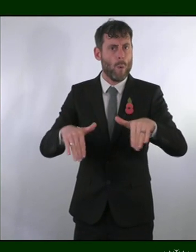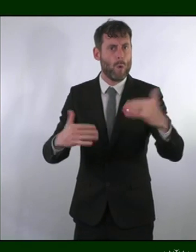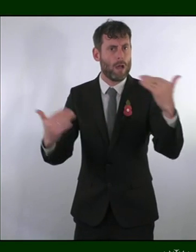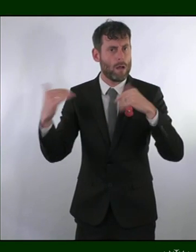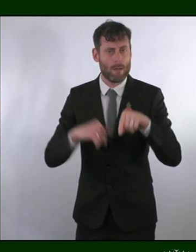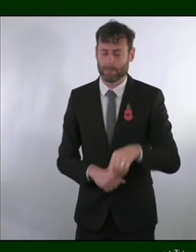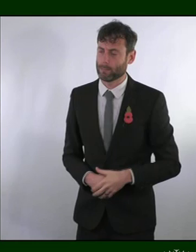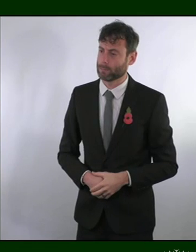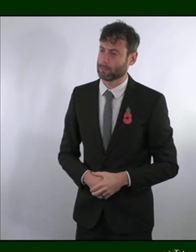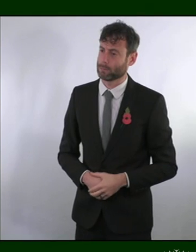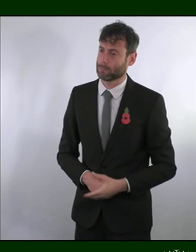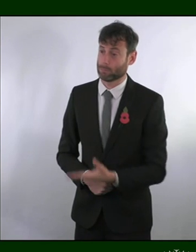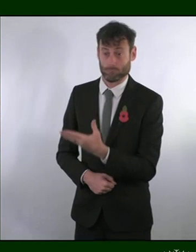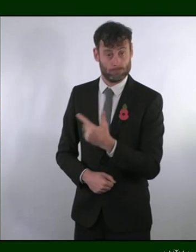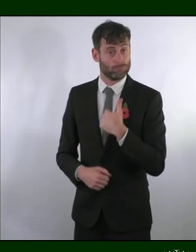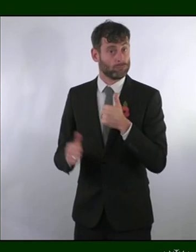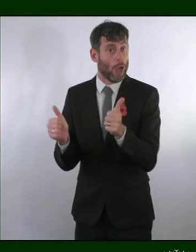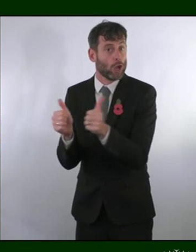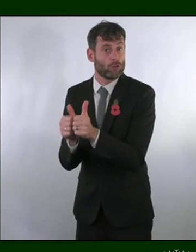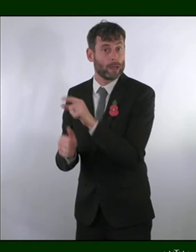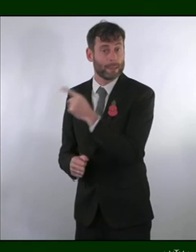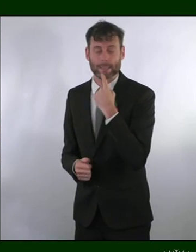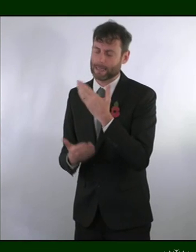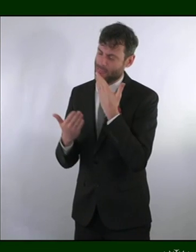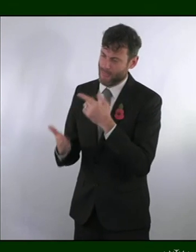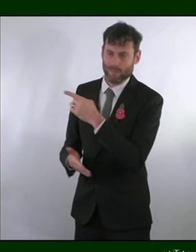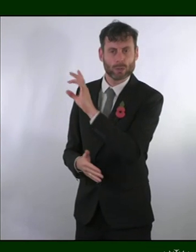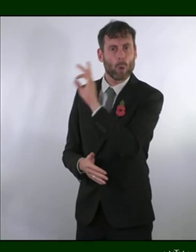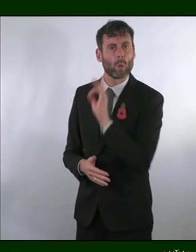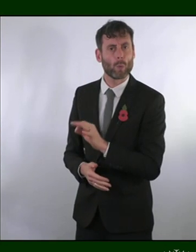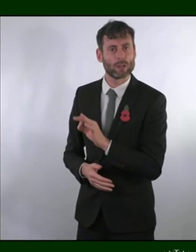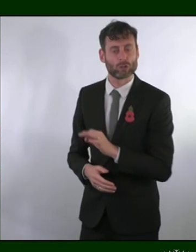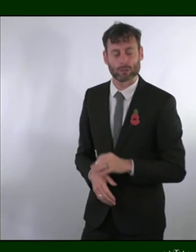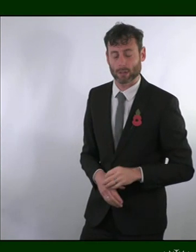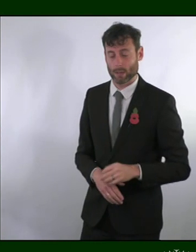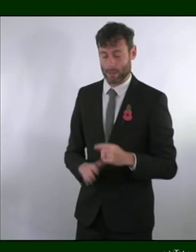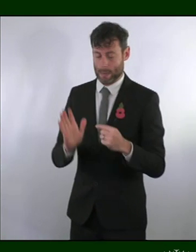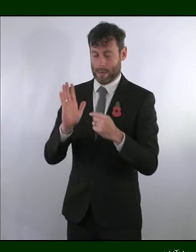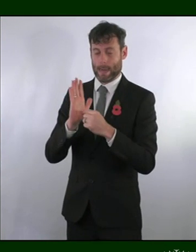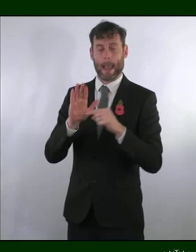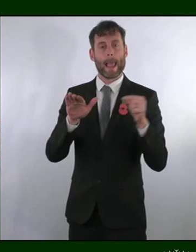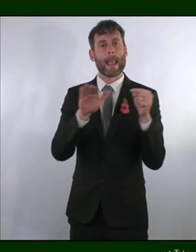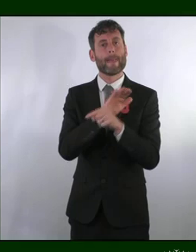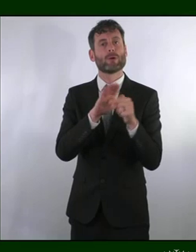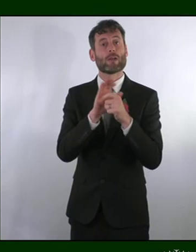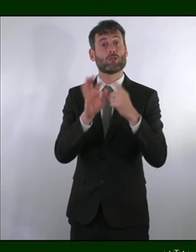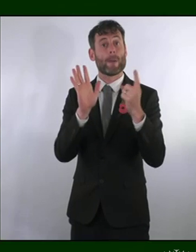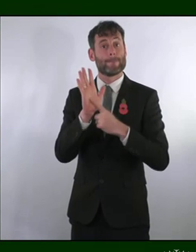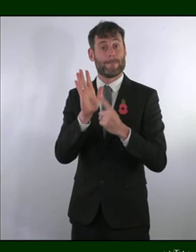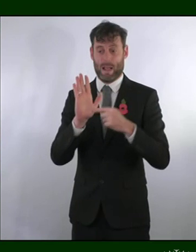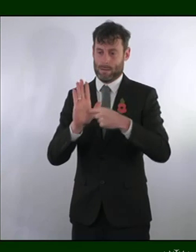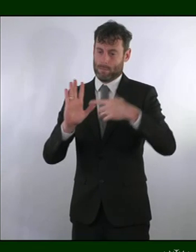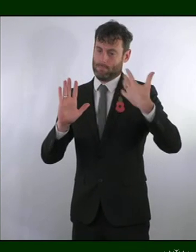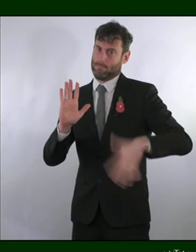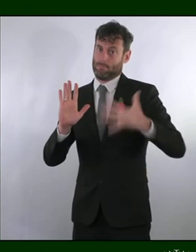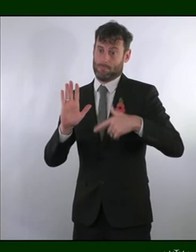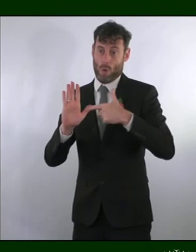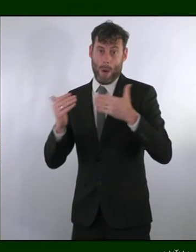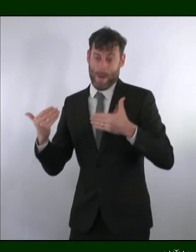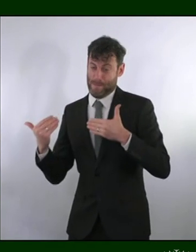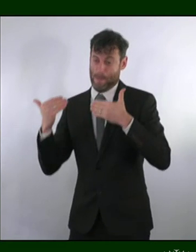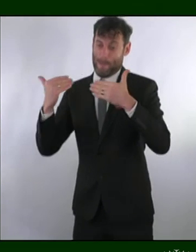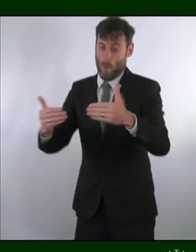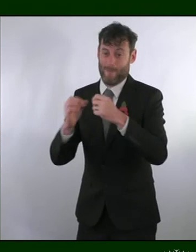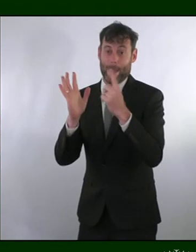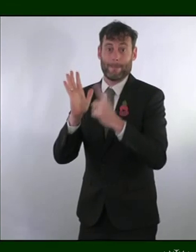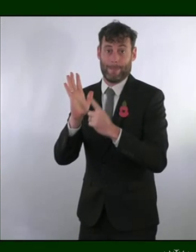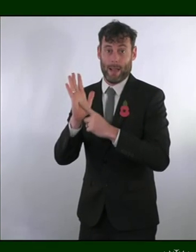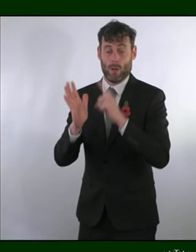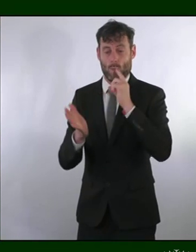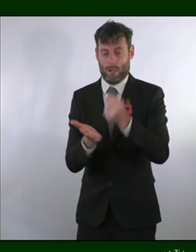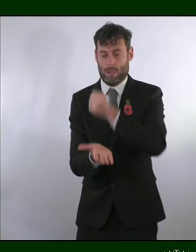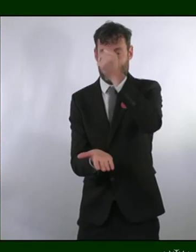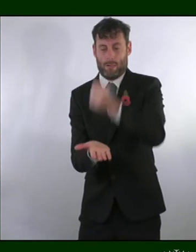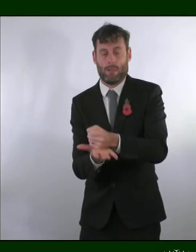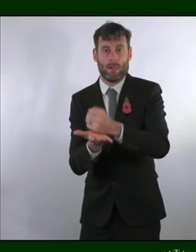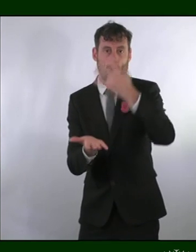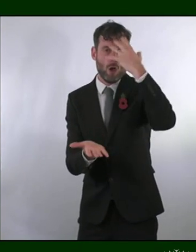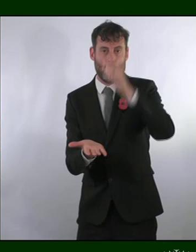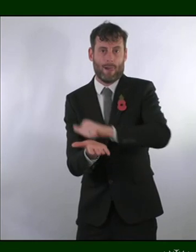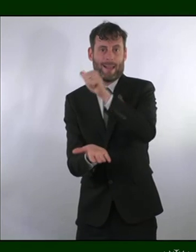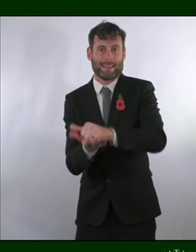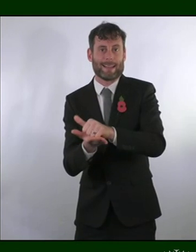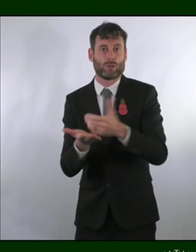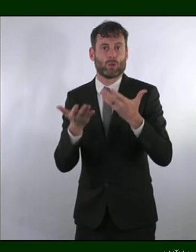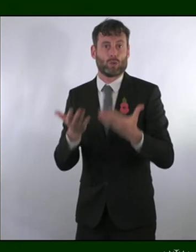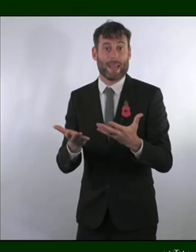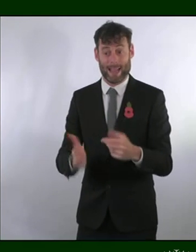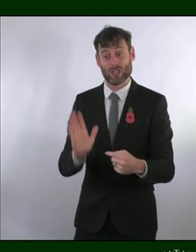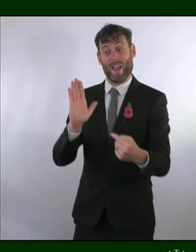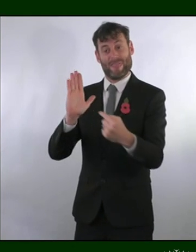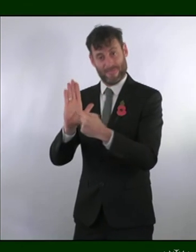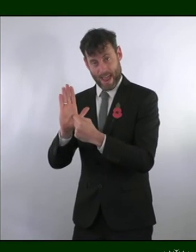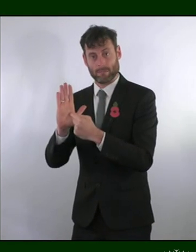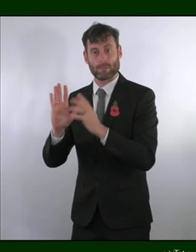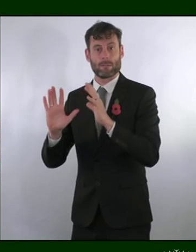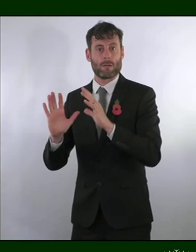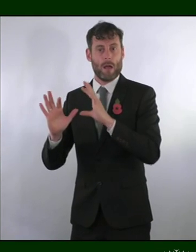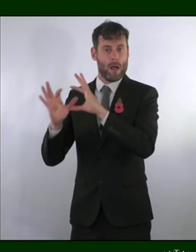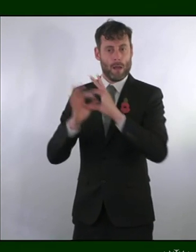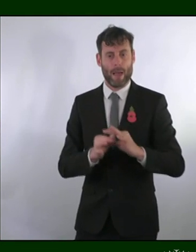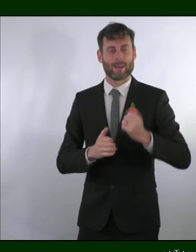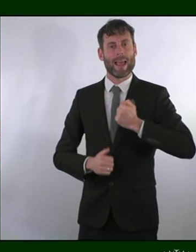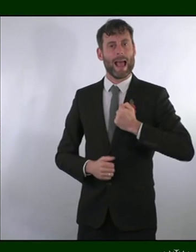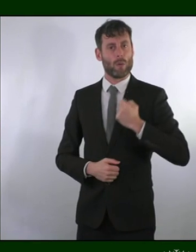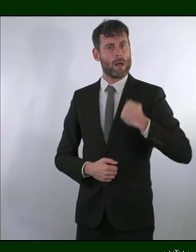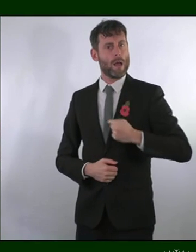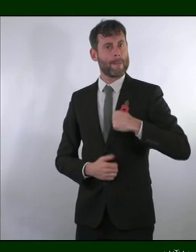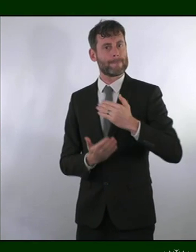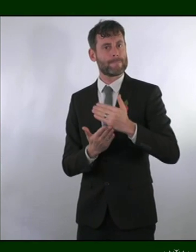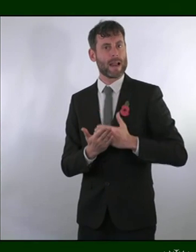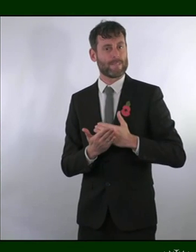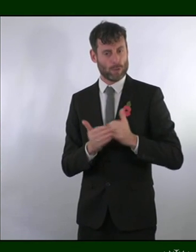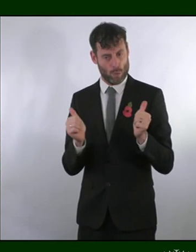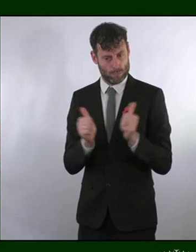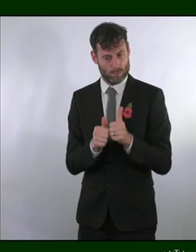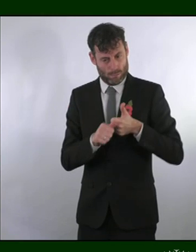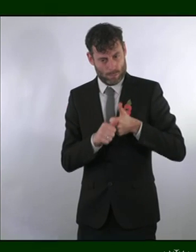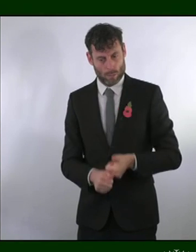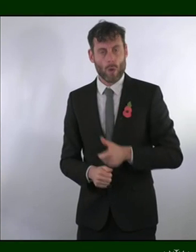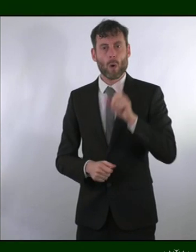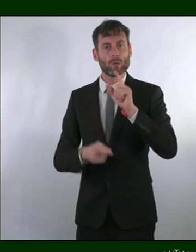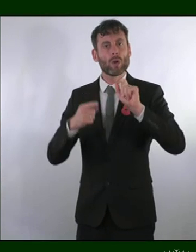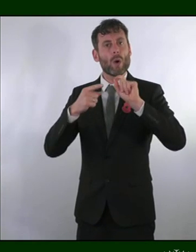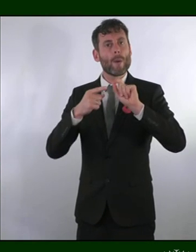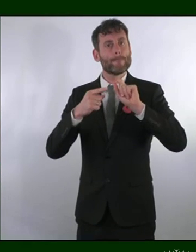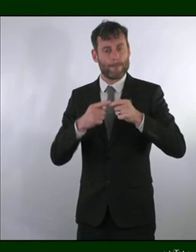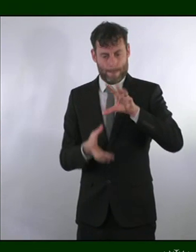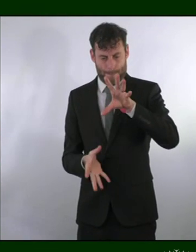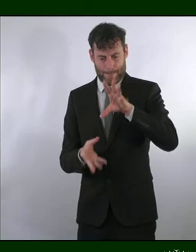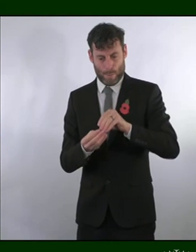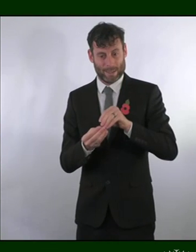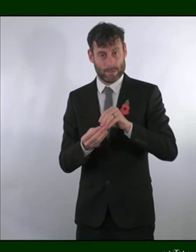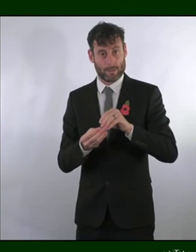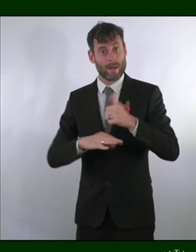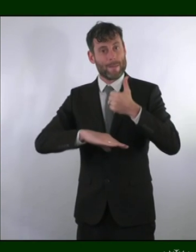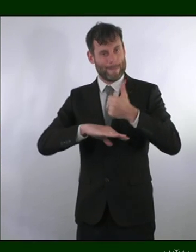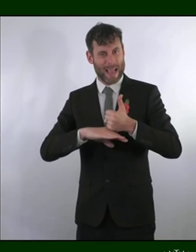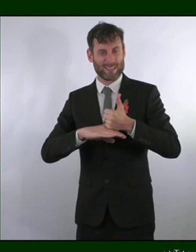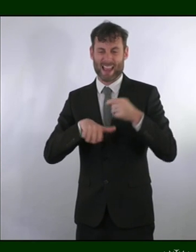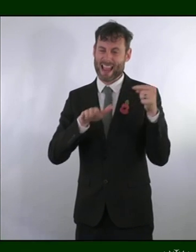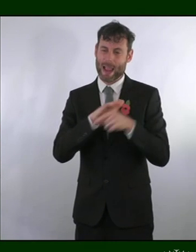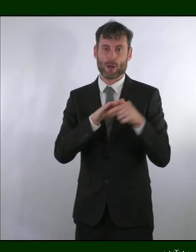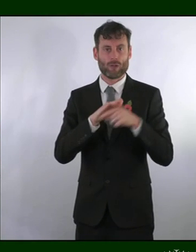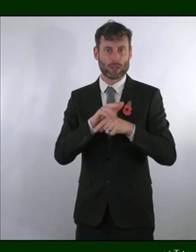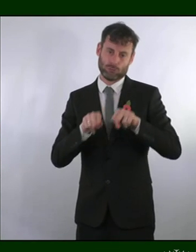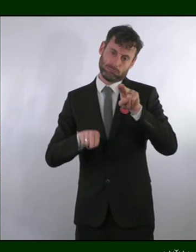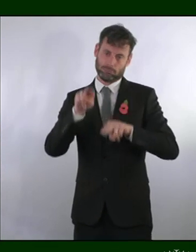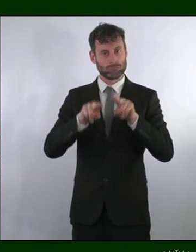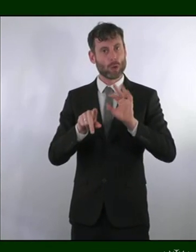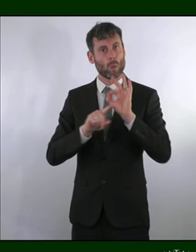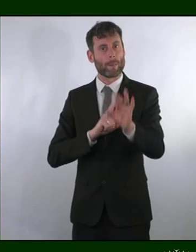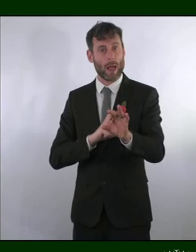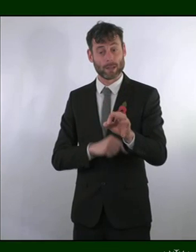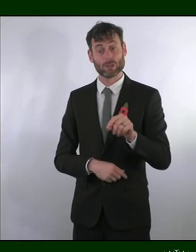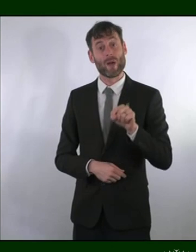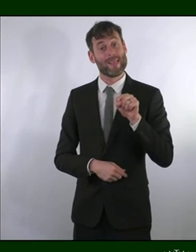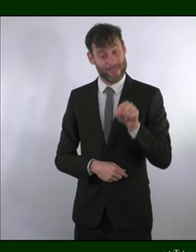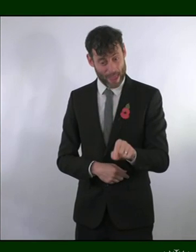I can tell him that the landmark Immigration and Social Security Co-ordination Bill receives Royal Assent today, thanks to this House, paving the way for the fulfilling of our manifesto commitment to end free movement and have a new, fair points-based immigration system—one of the advantages of leaving the European Union that the right hon.